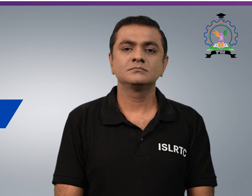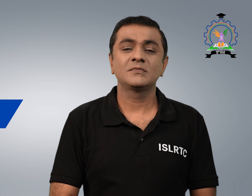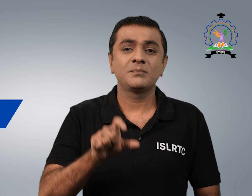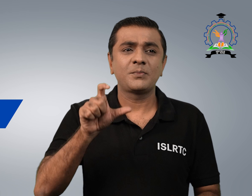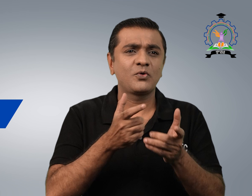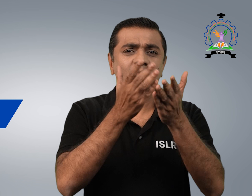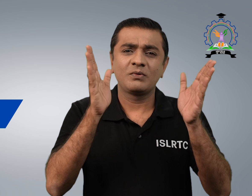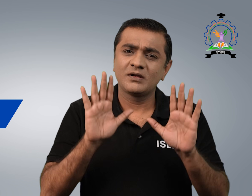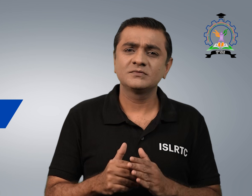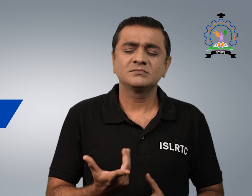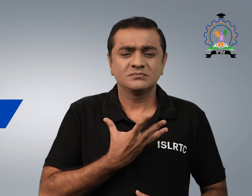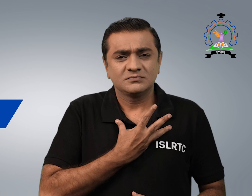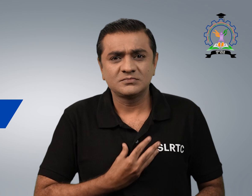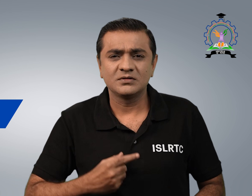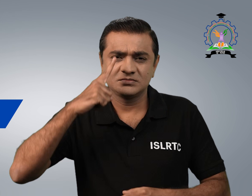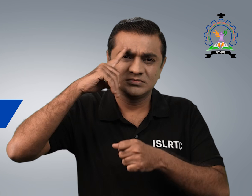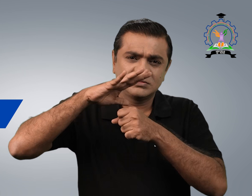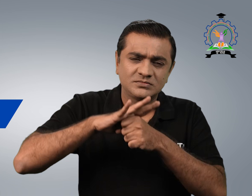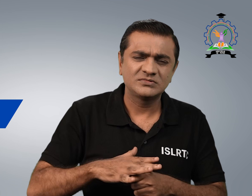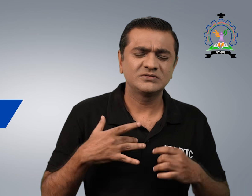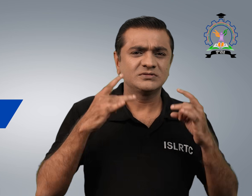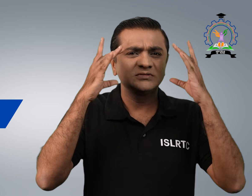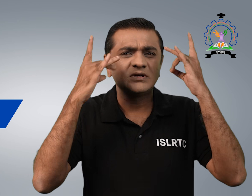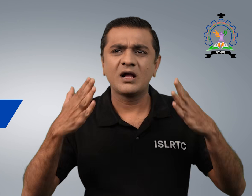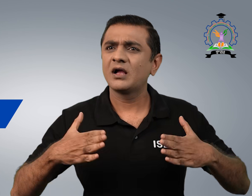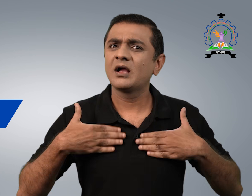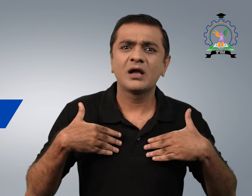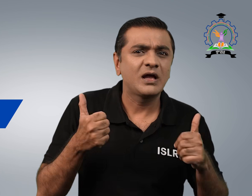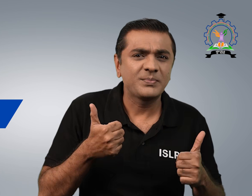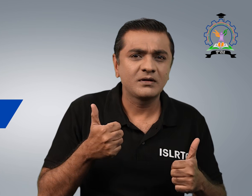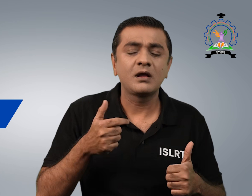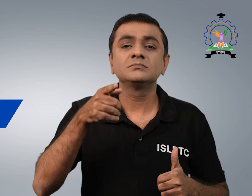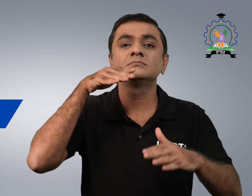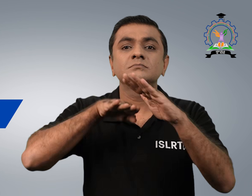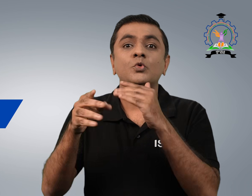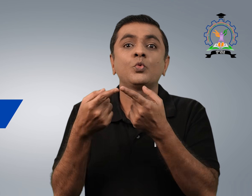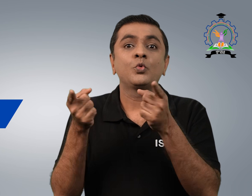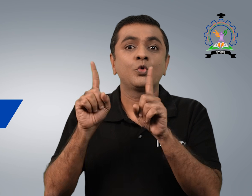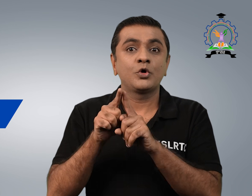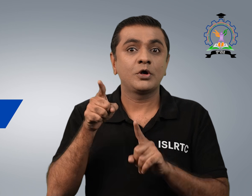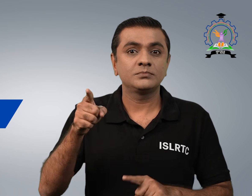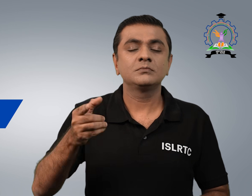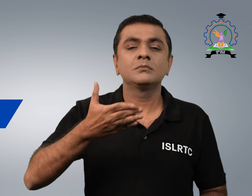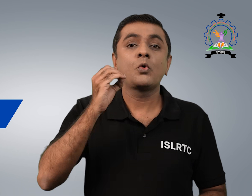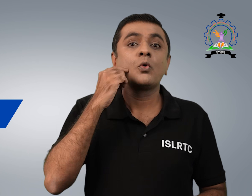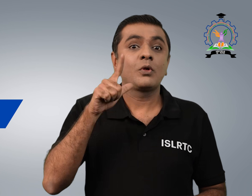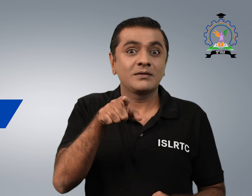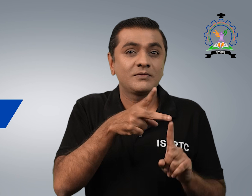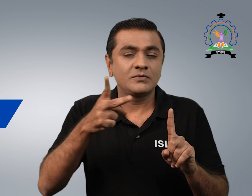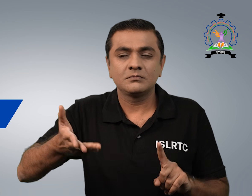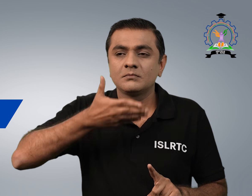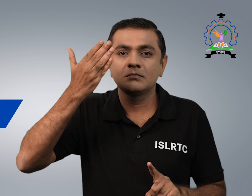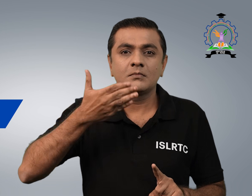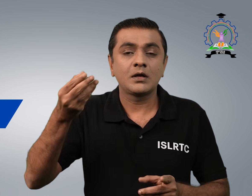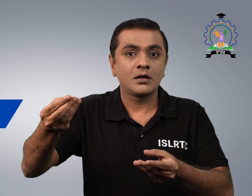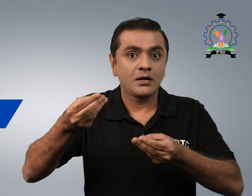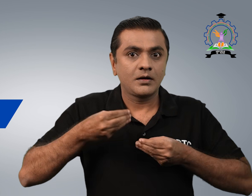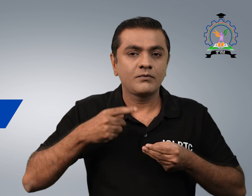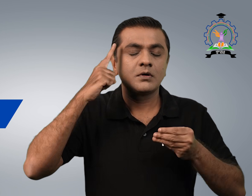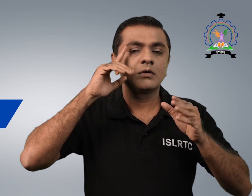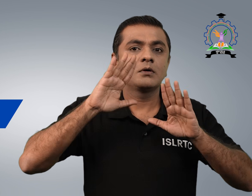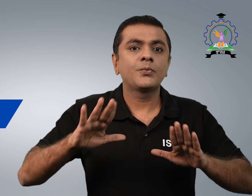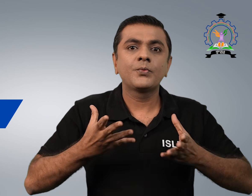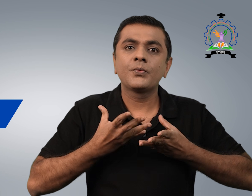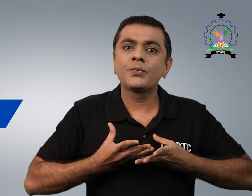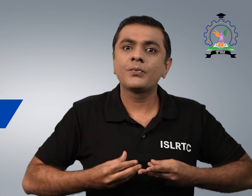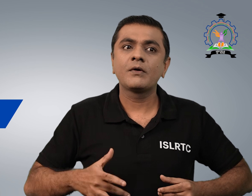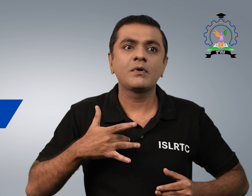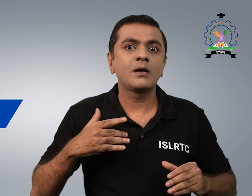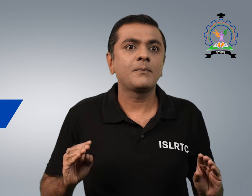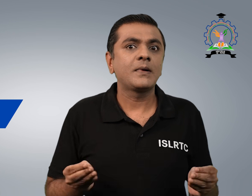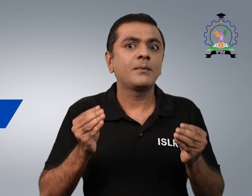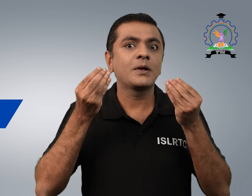Many people experience relief from stress, depression, and anger by practicing aromatherapy with essential oils.